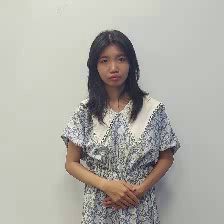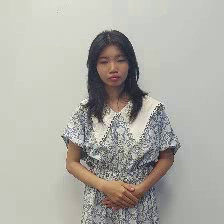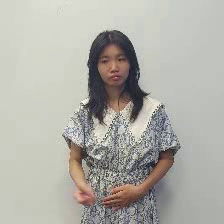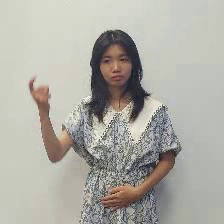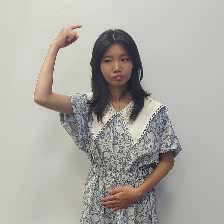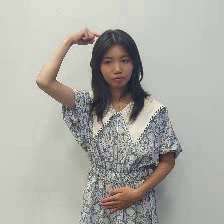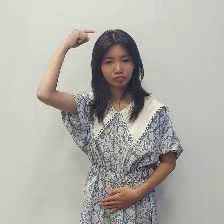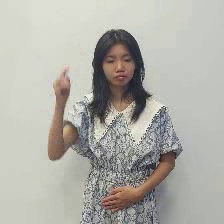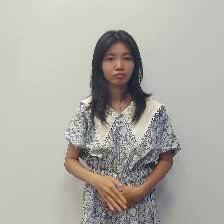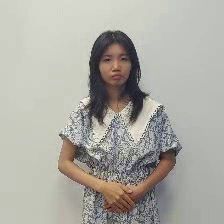Đầu